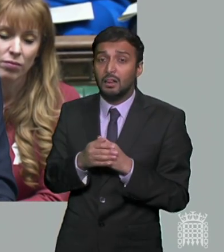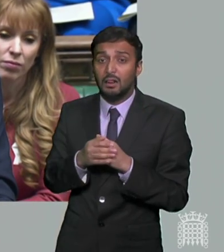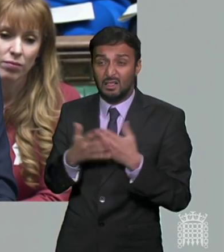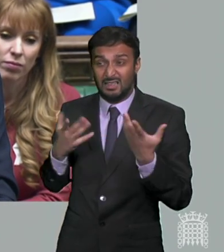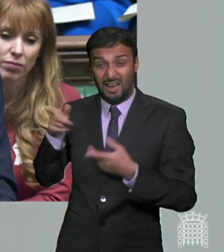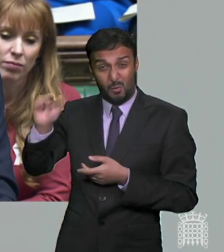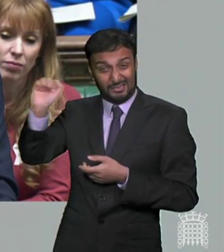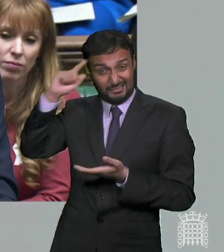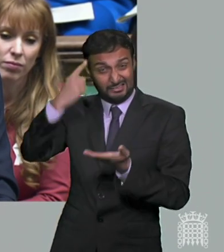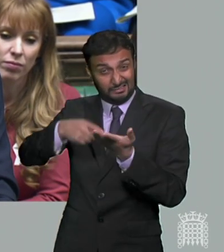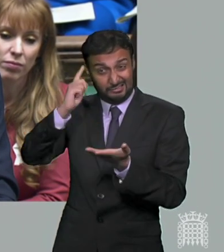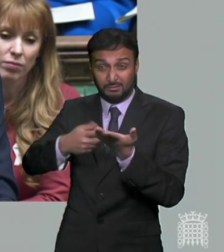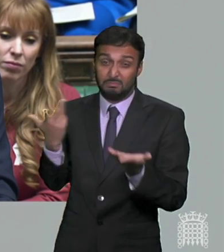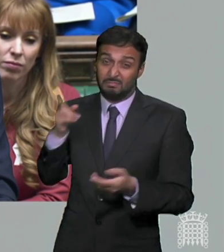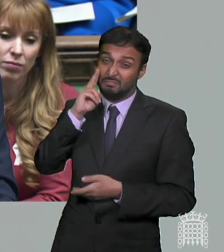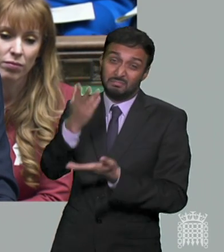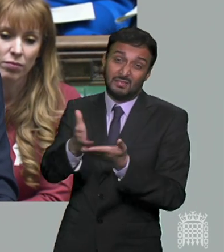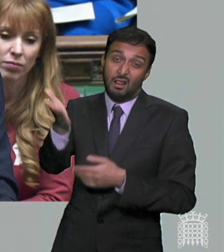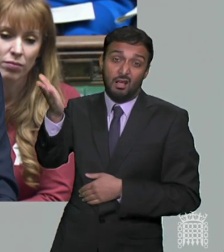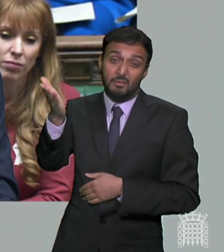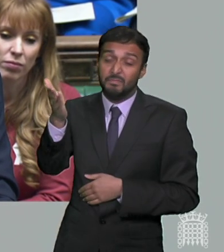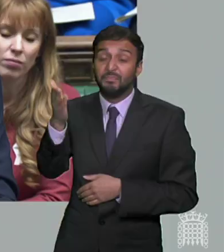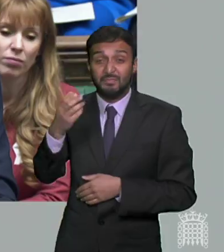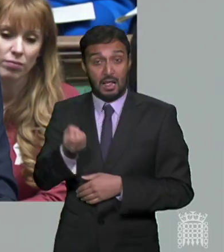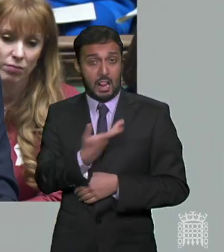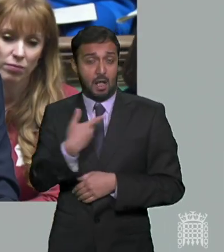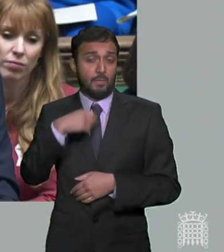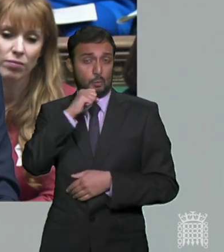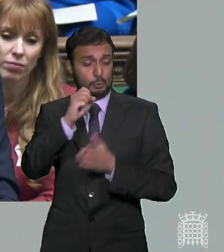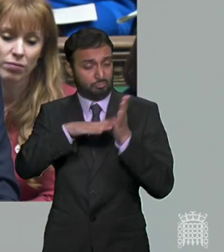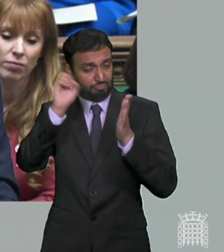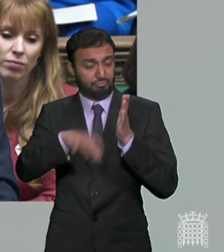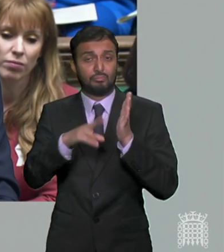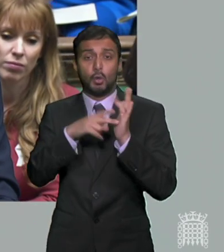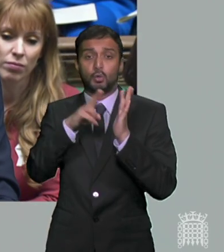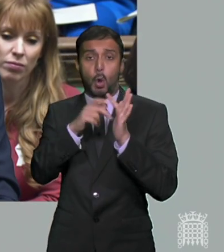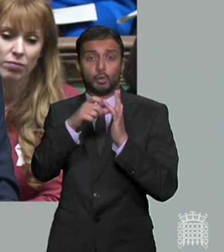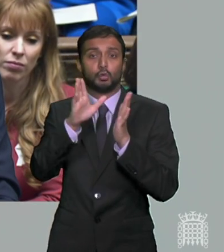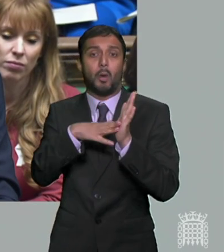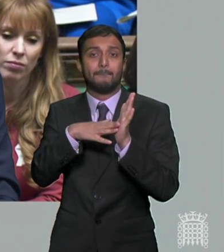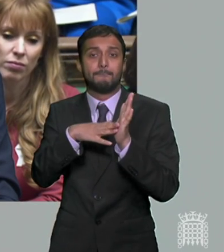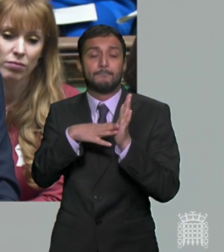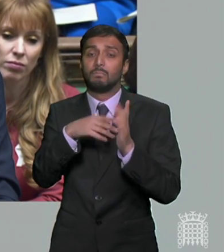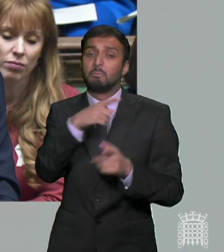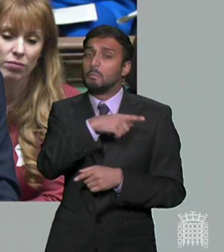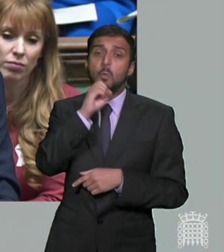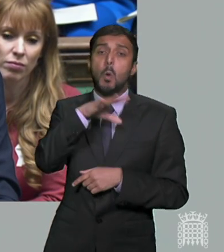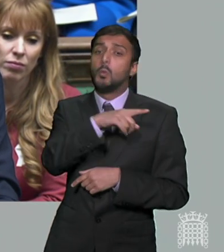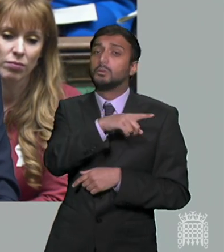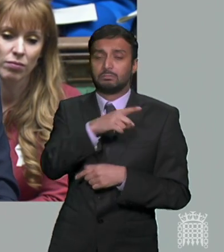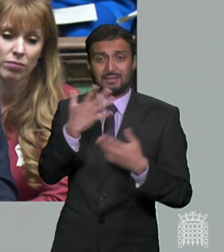He will not follow Labour’s plan to scrap non-dom status—instead, we have an NHS staffing crisis.